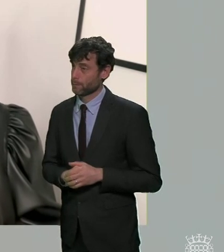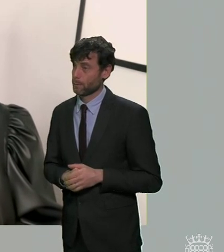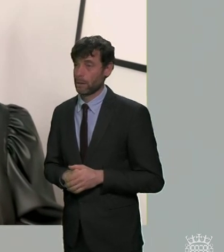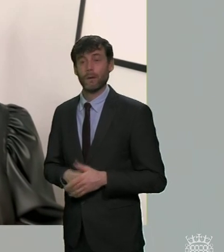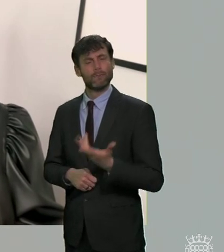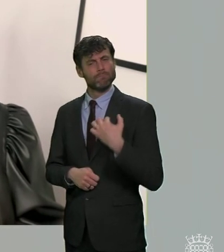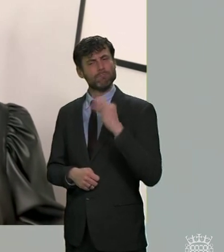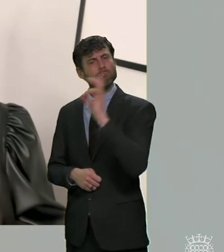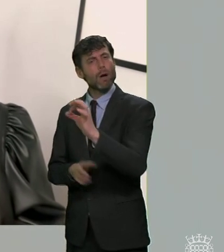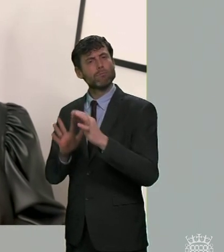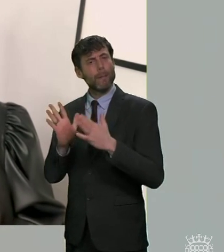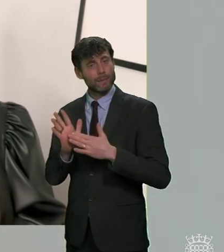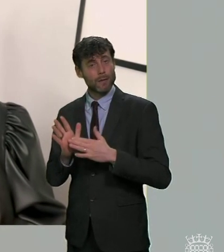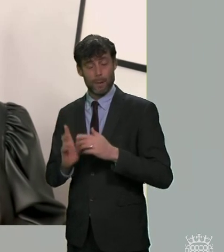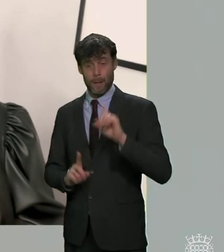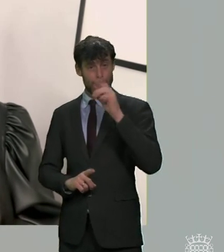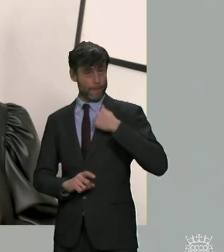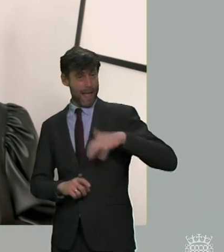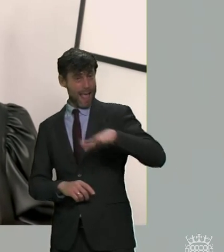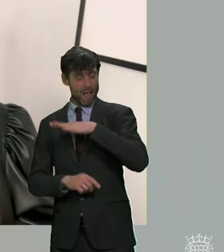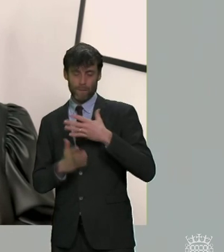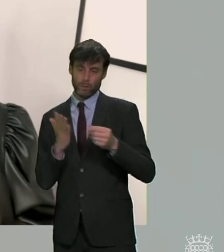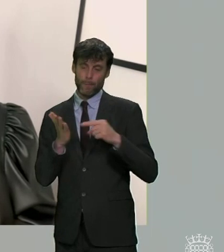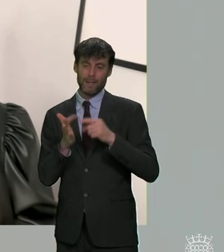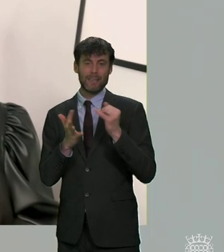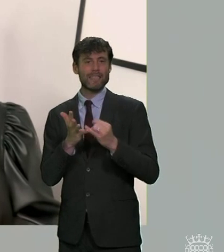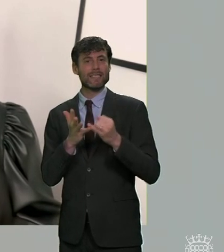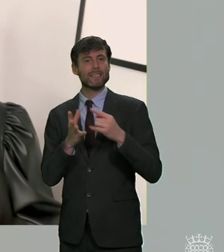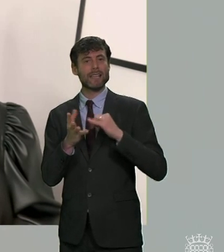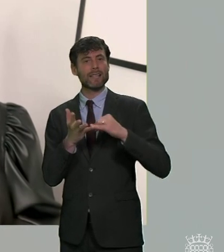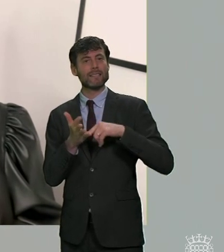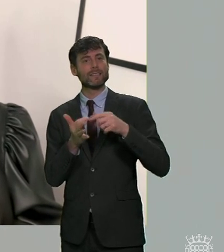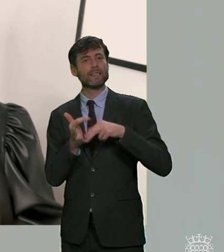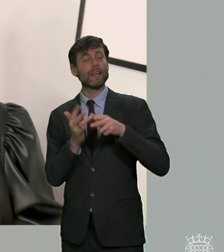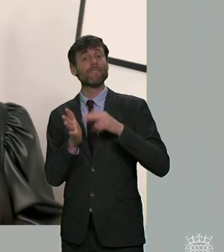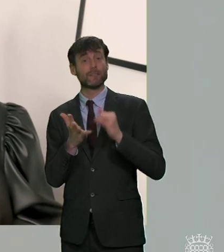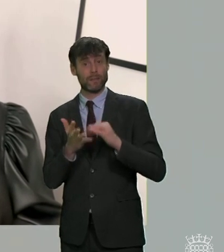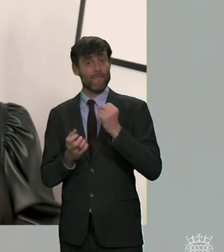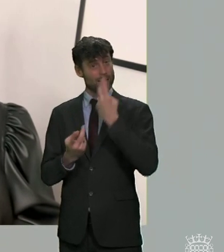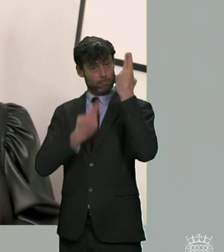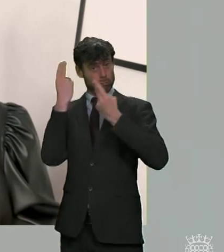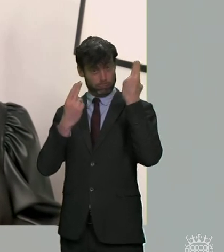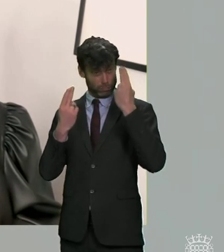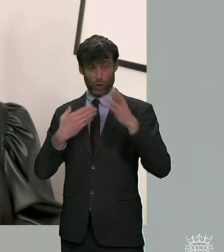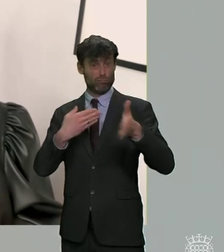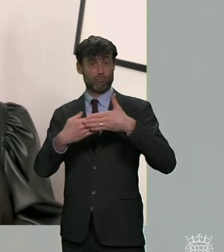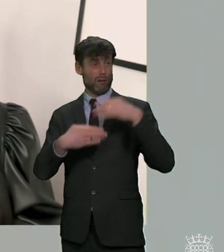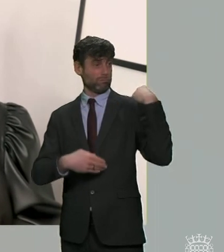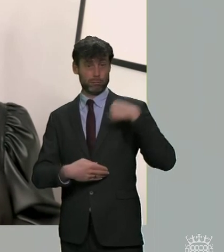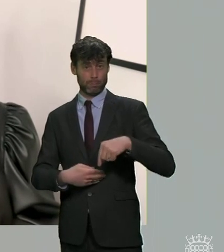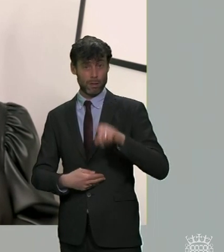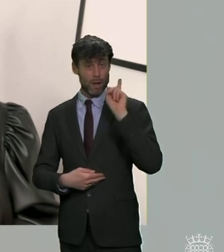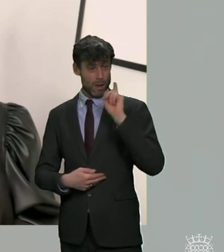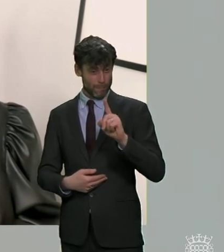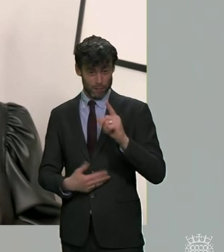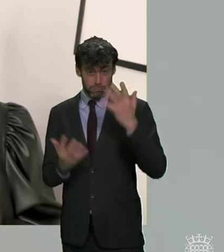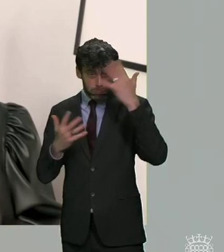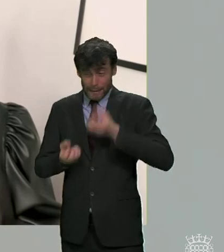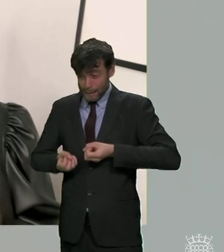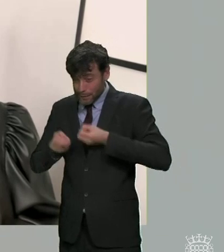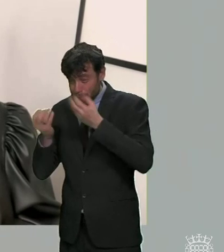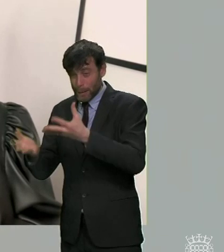People like my constituent, Tessa Stevens, have had to keep their salons shut despite shrinking Government support, unchanged overheads and decreased profits.